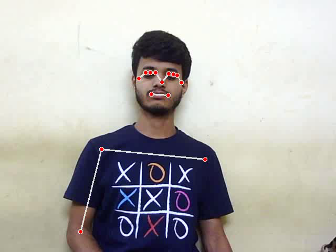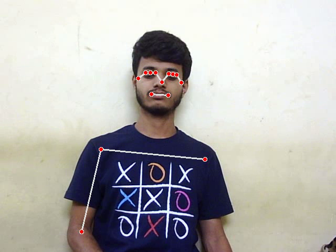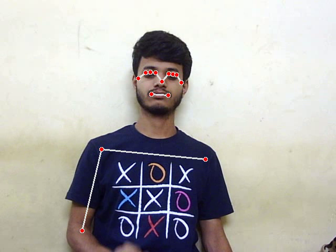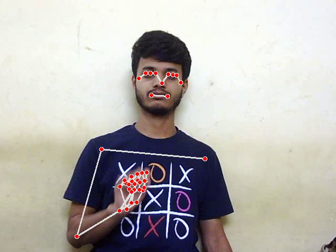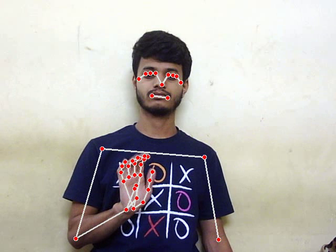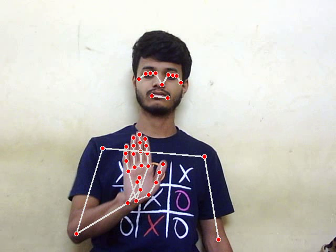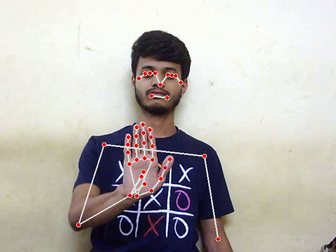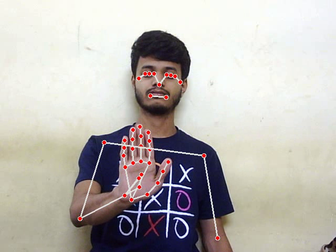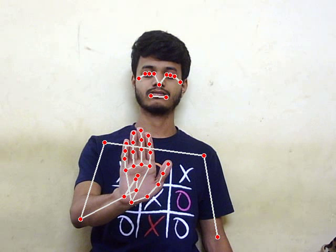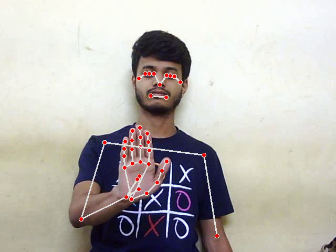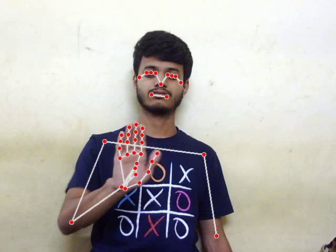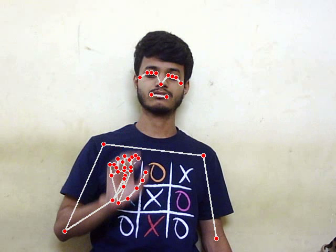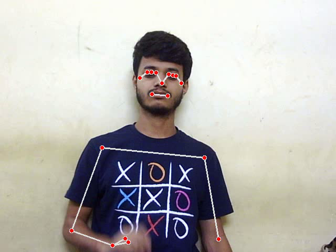your